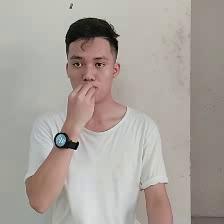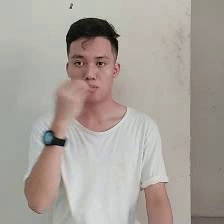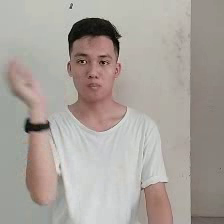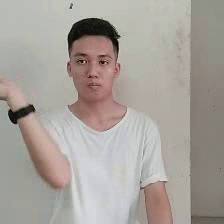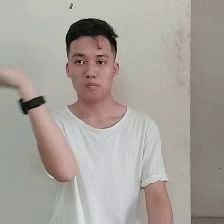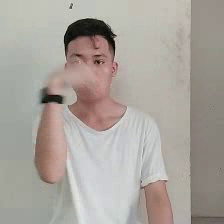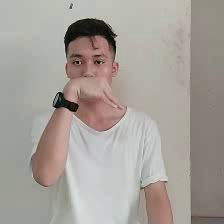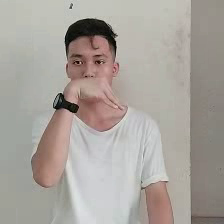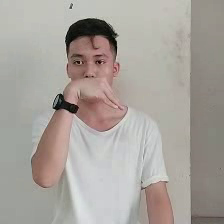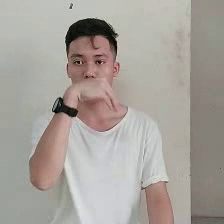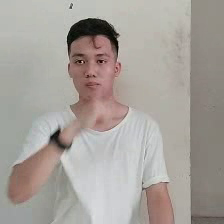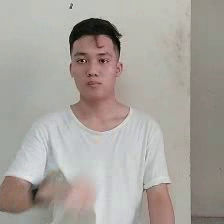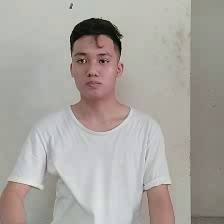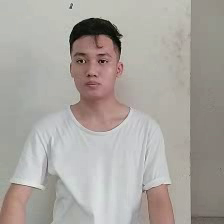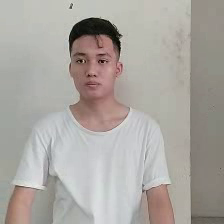Nói xấu